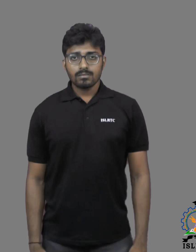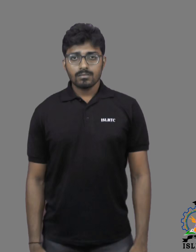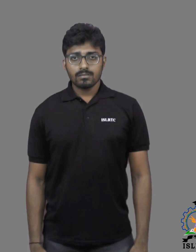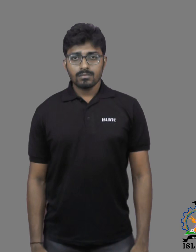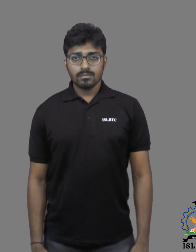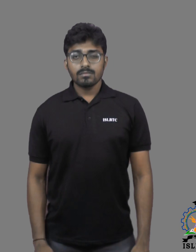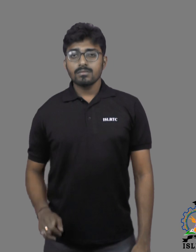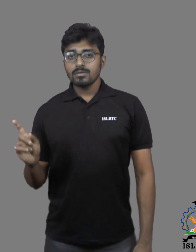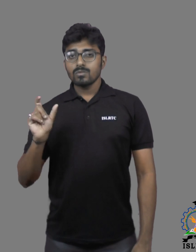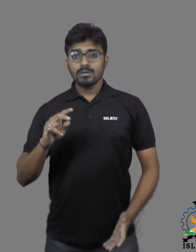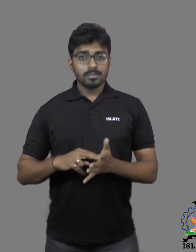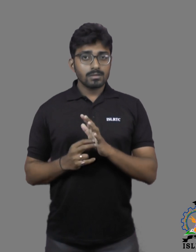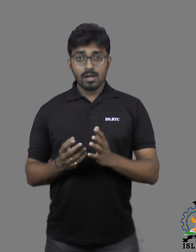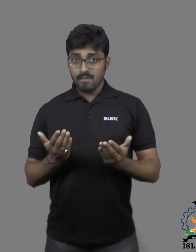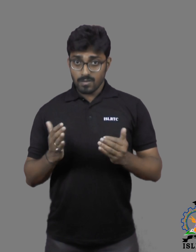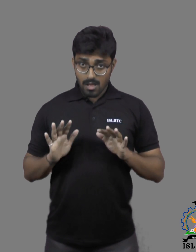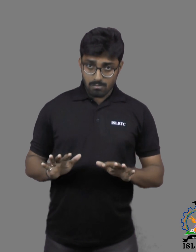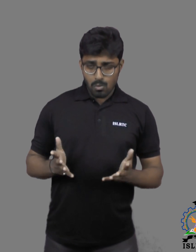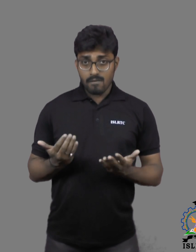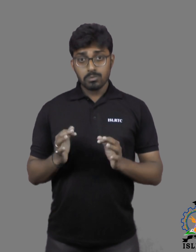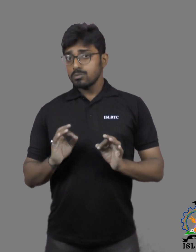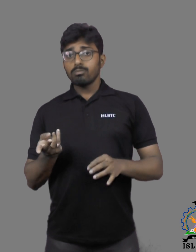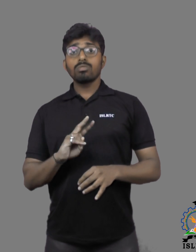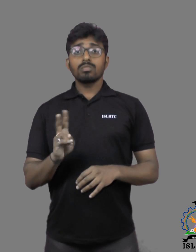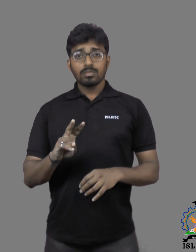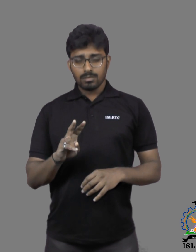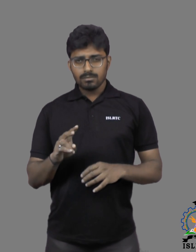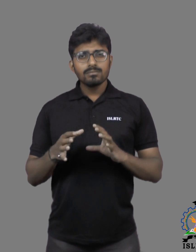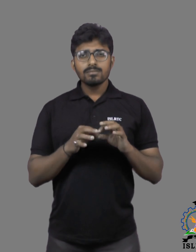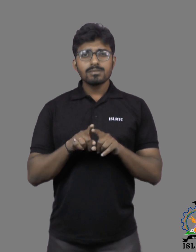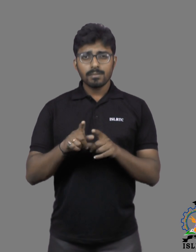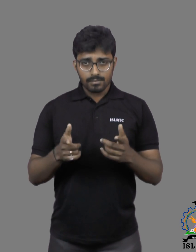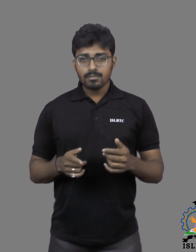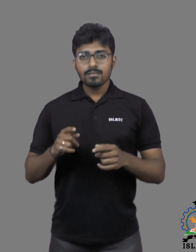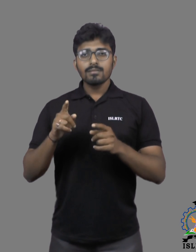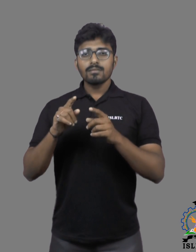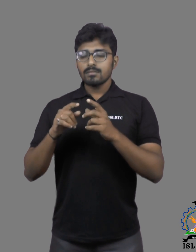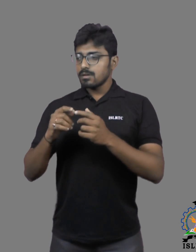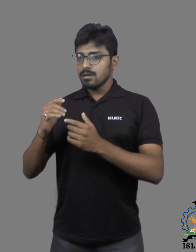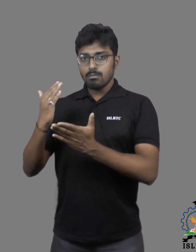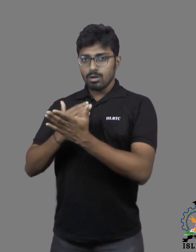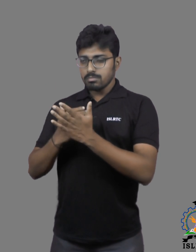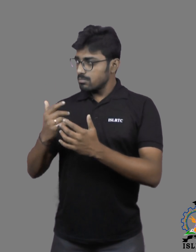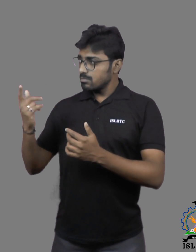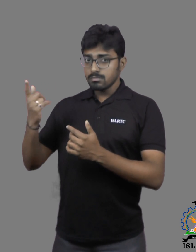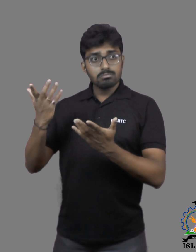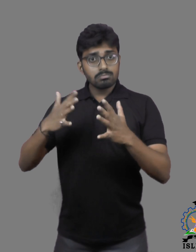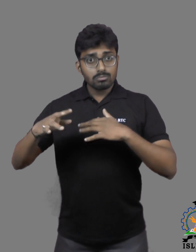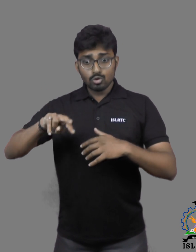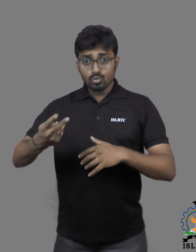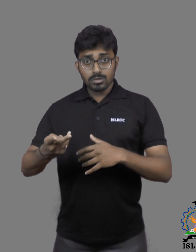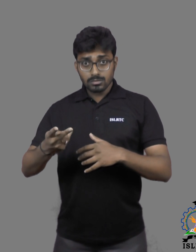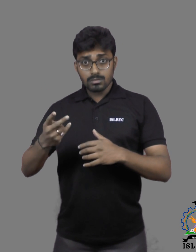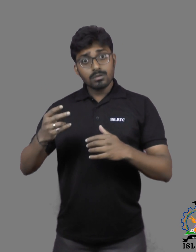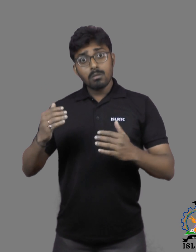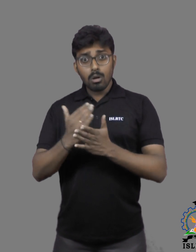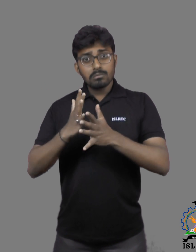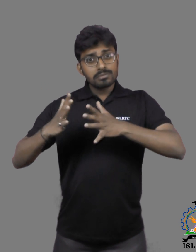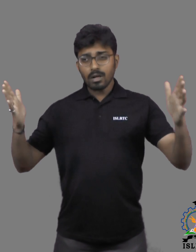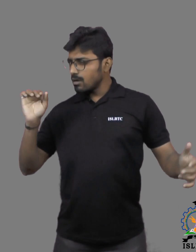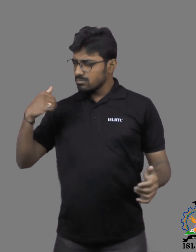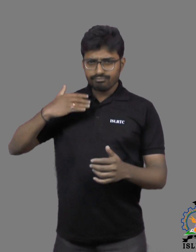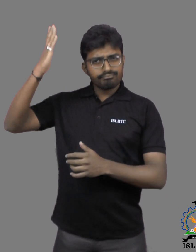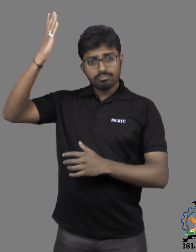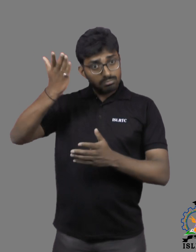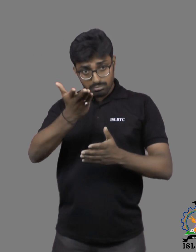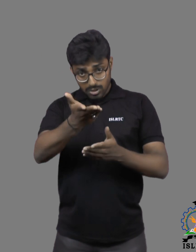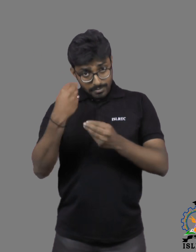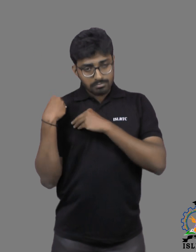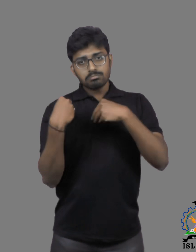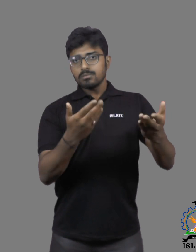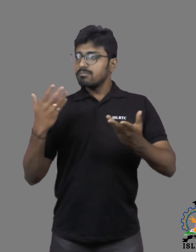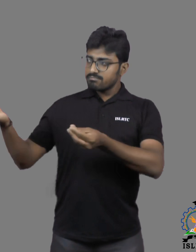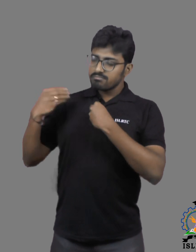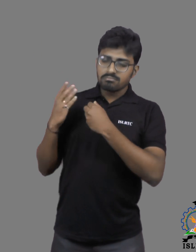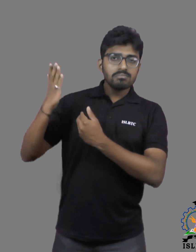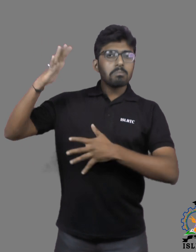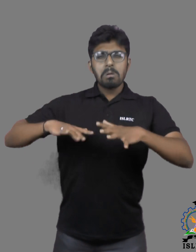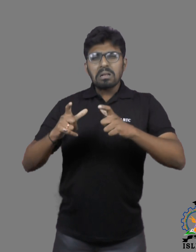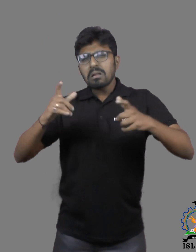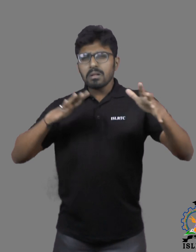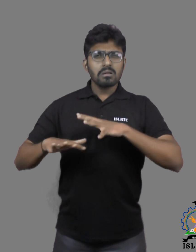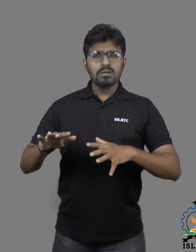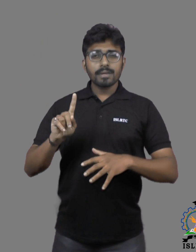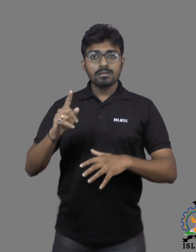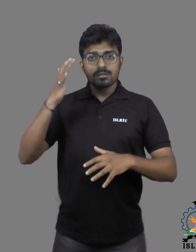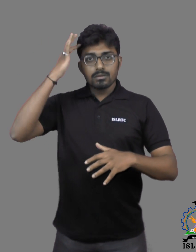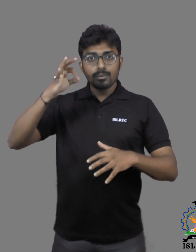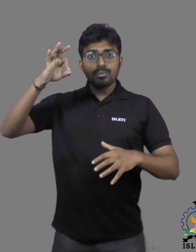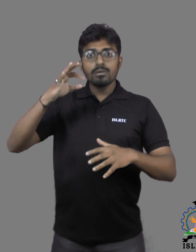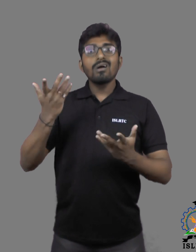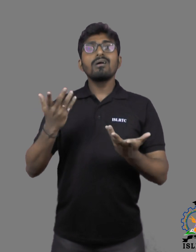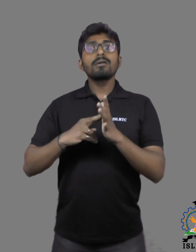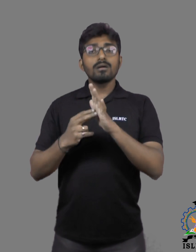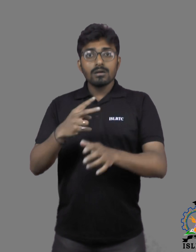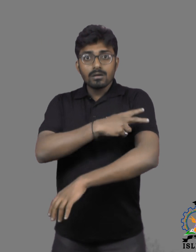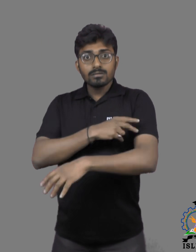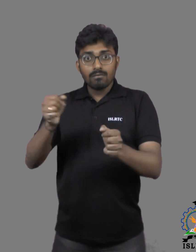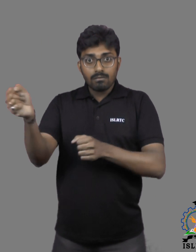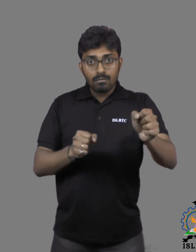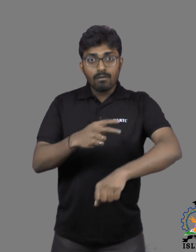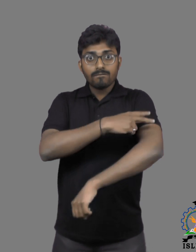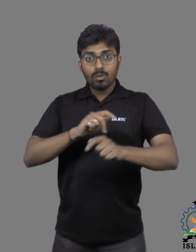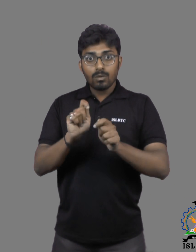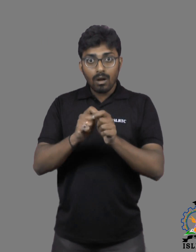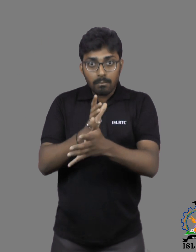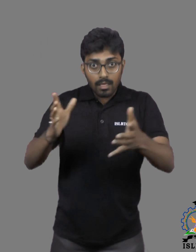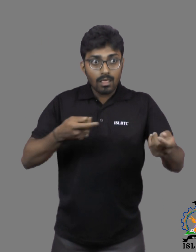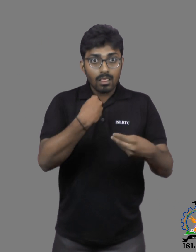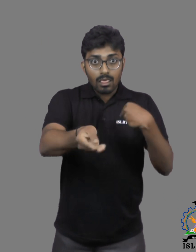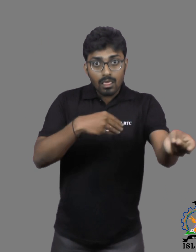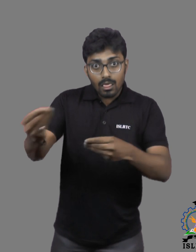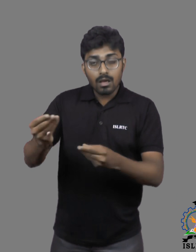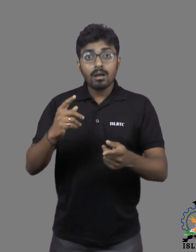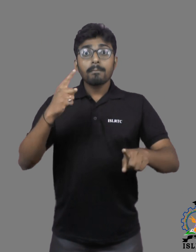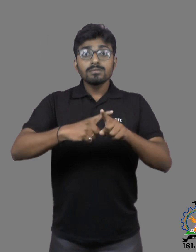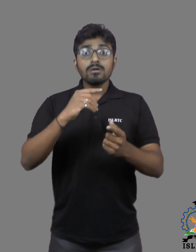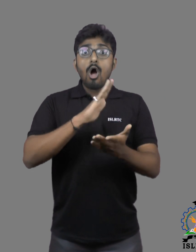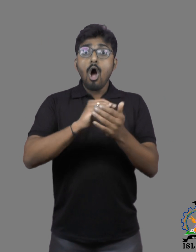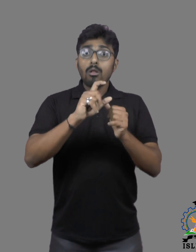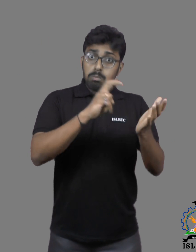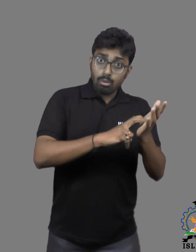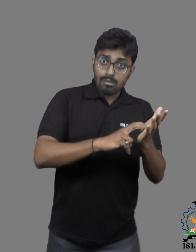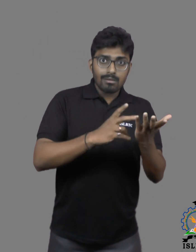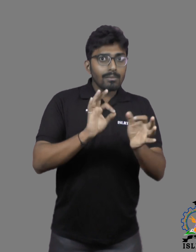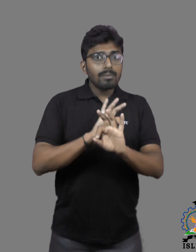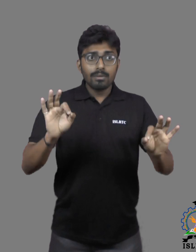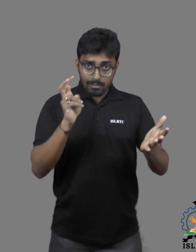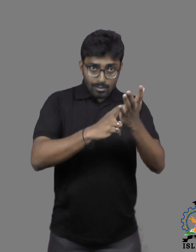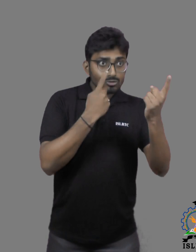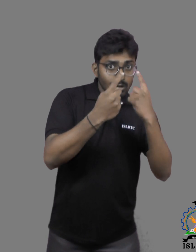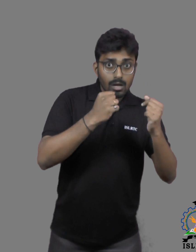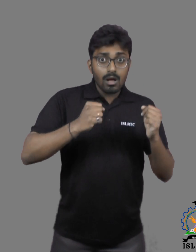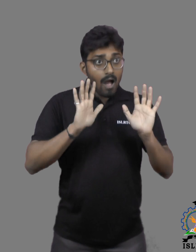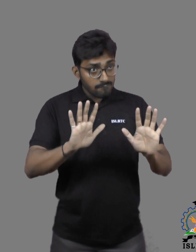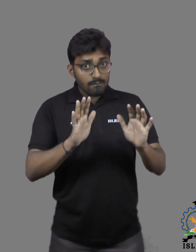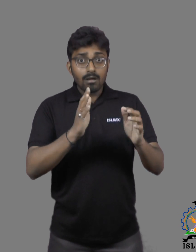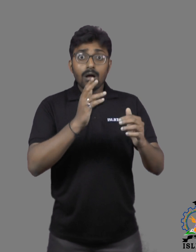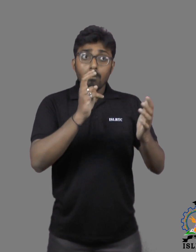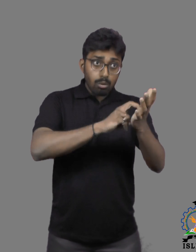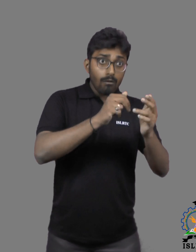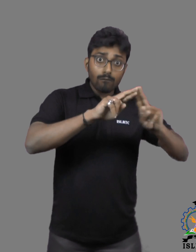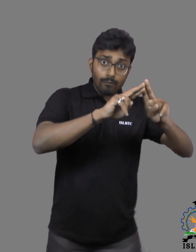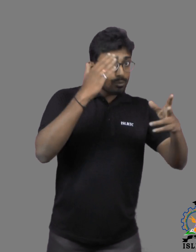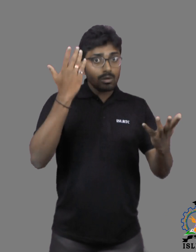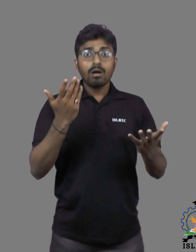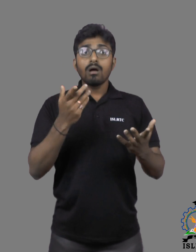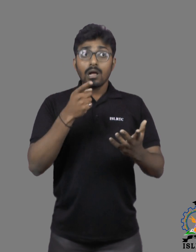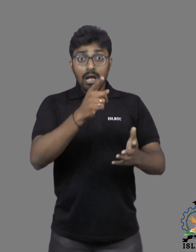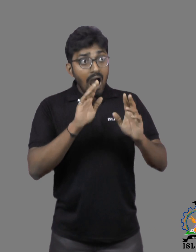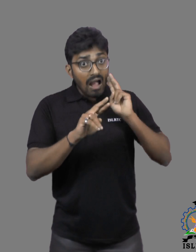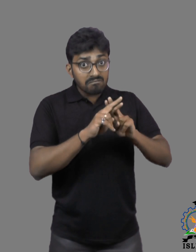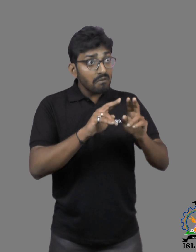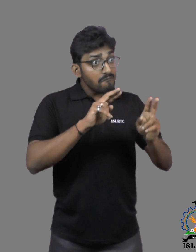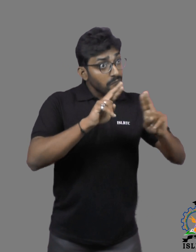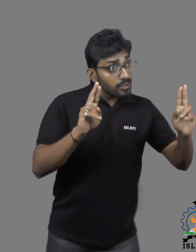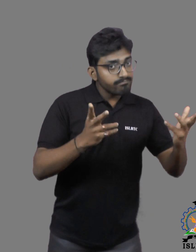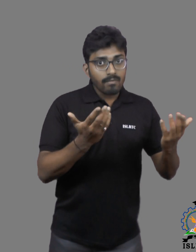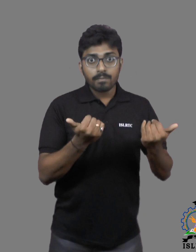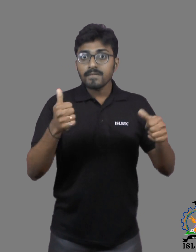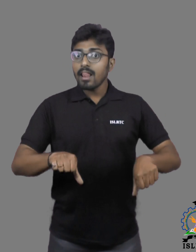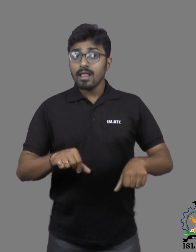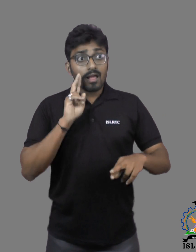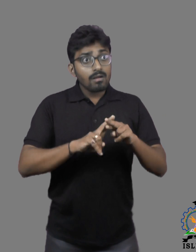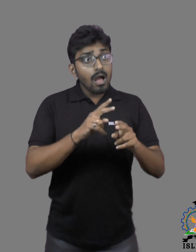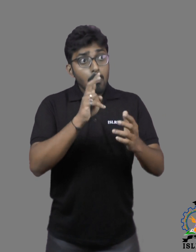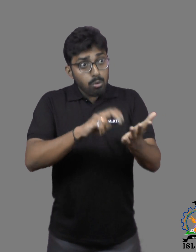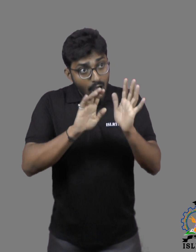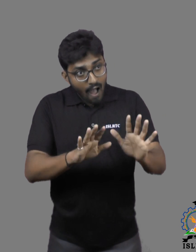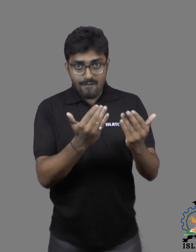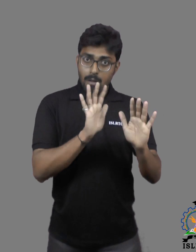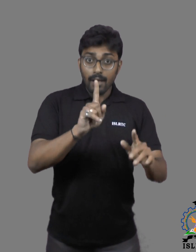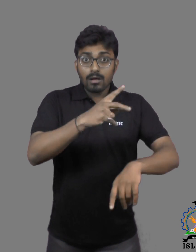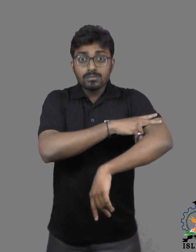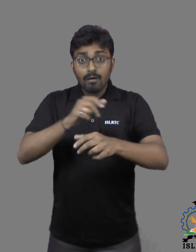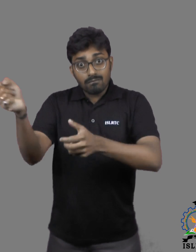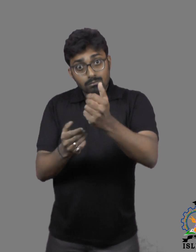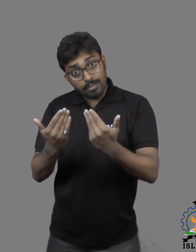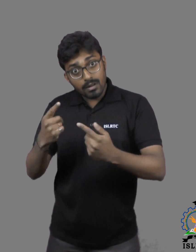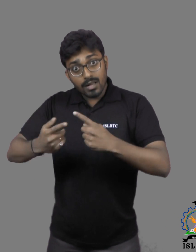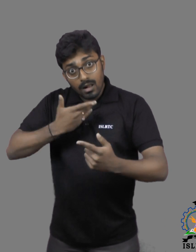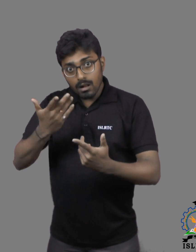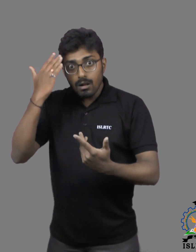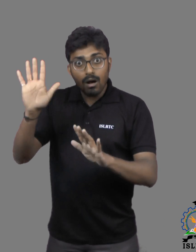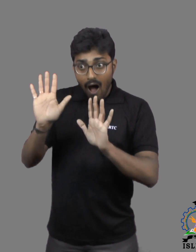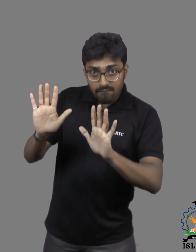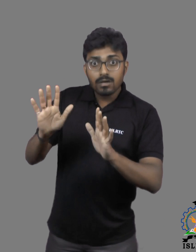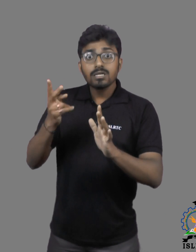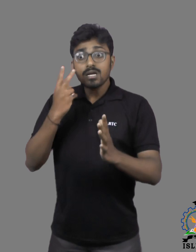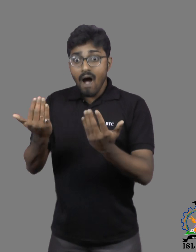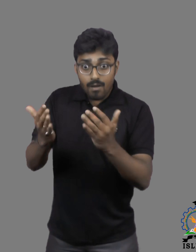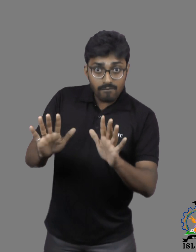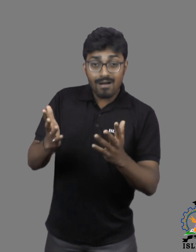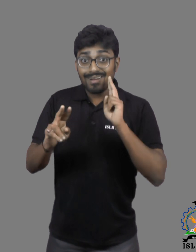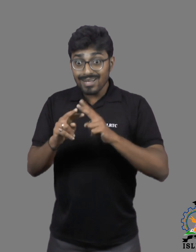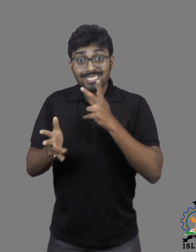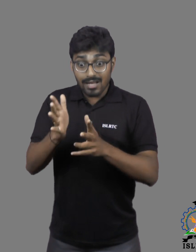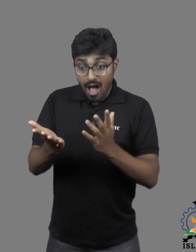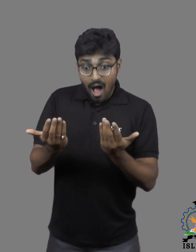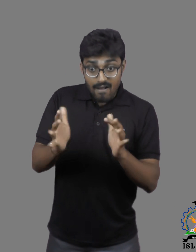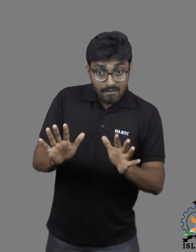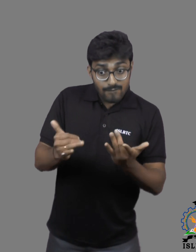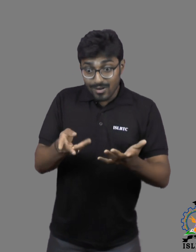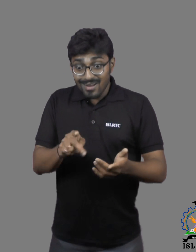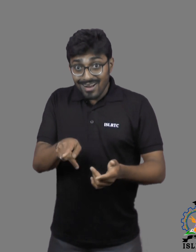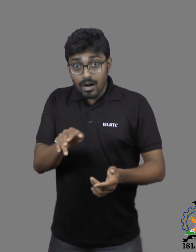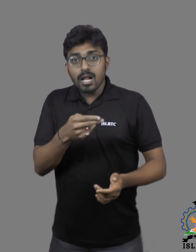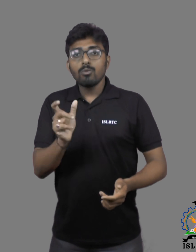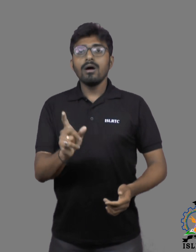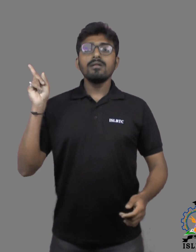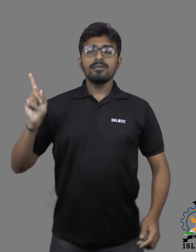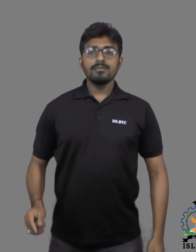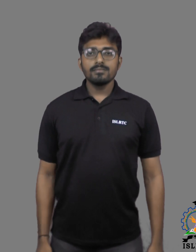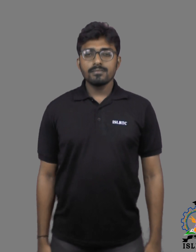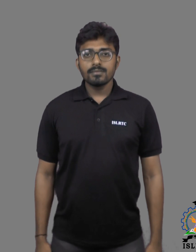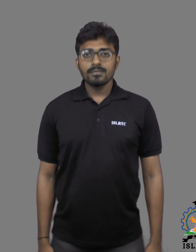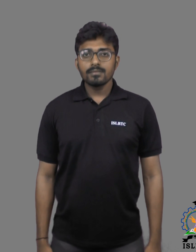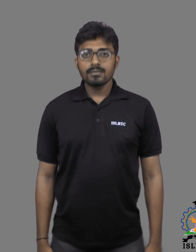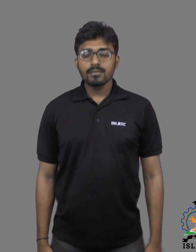Feasibility